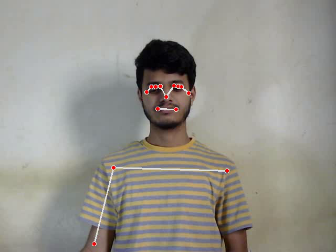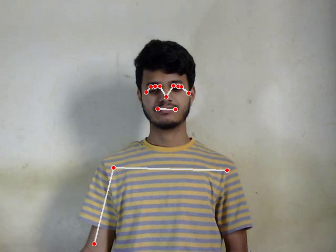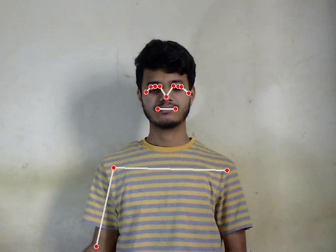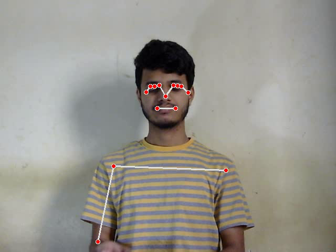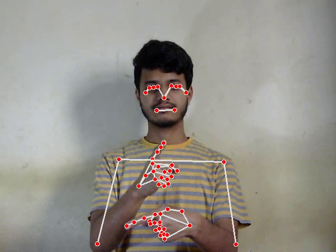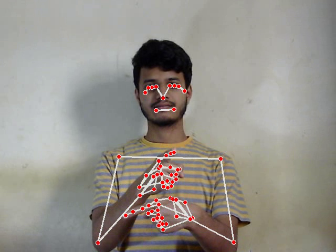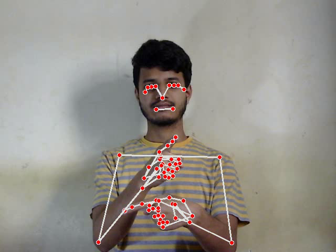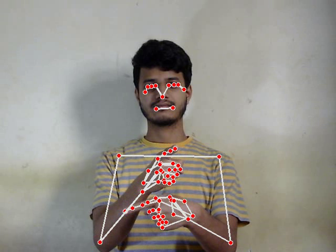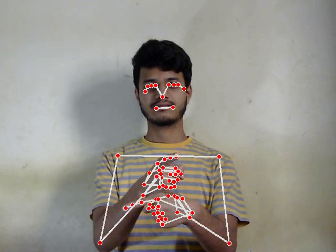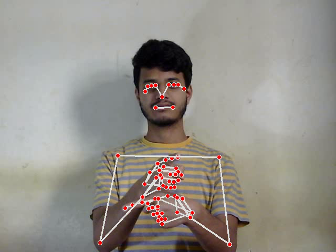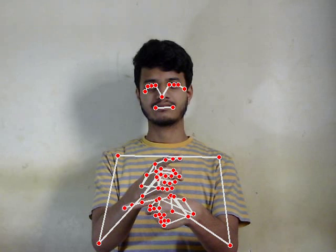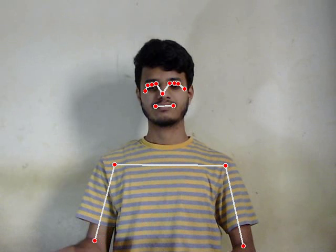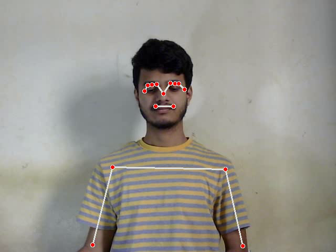right